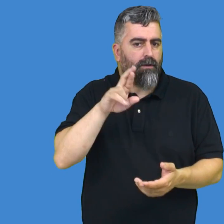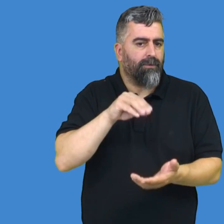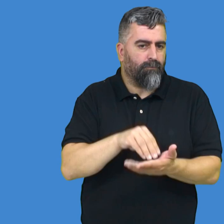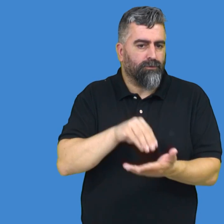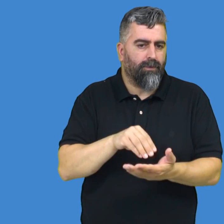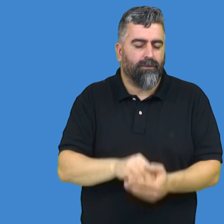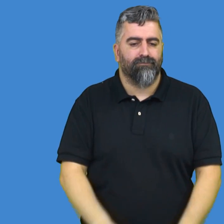vez